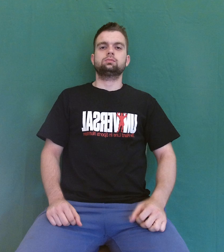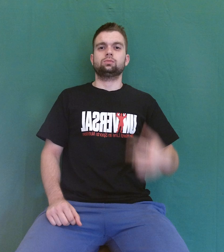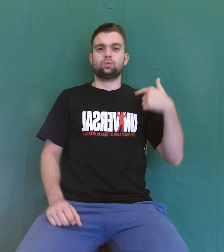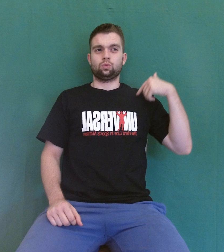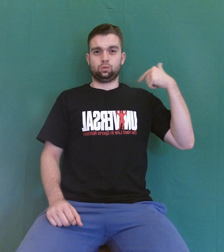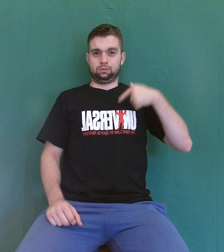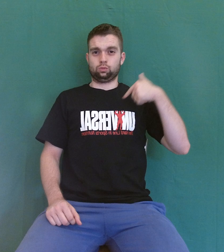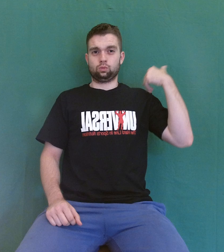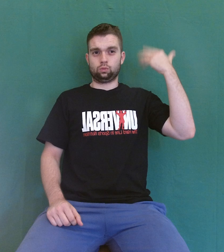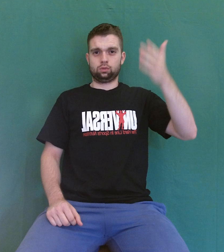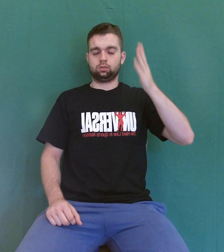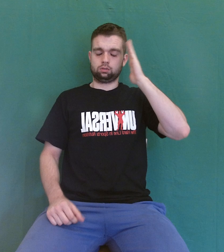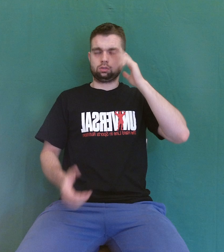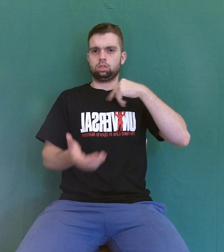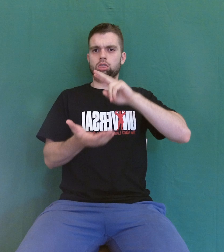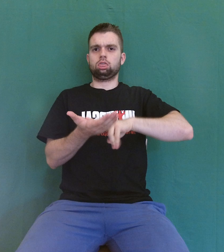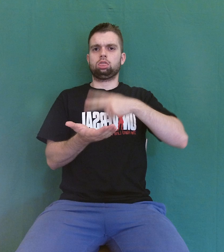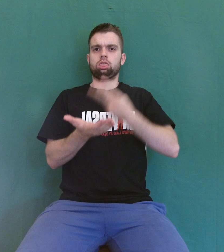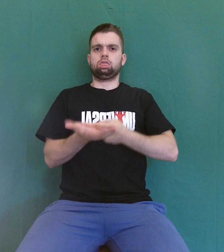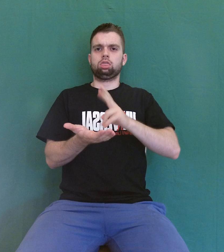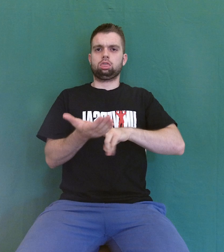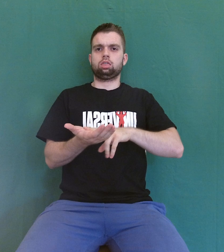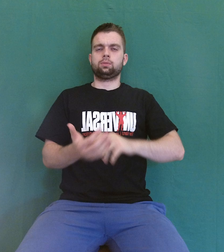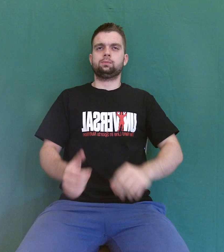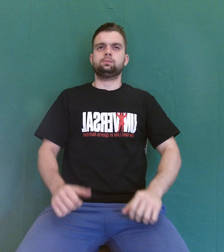ΕΓΩ ΠΡΙΝ-ΤΩΡΑ ΚΟΙΜΑΜΑΙ ΣΤΡΙΦΟΓΥΡΙΖΩ ΚΡΕΒΑΤΙ